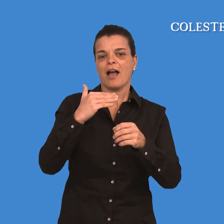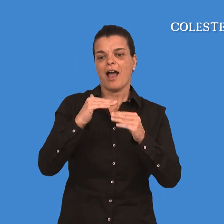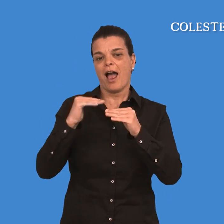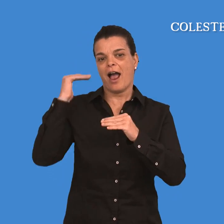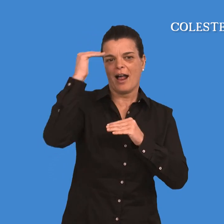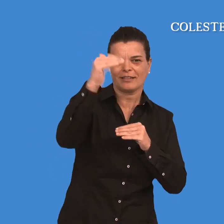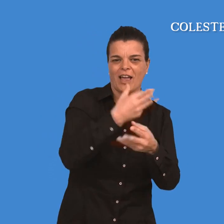superior